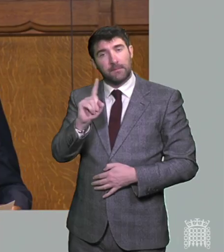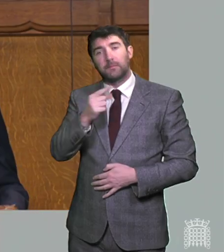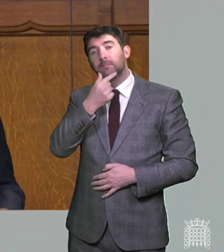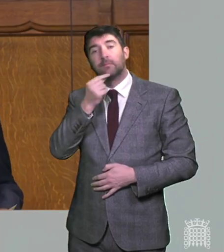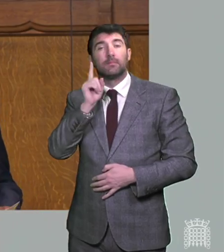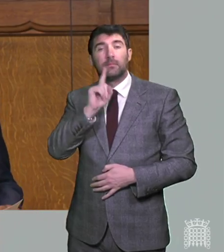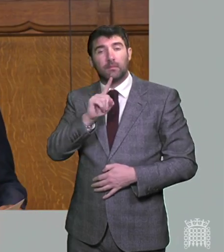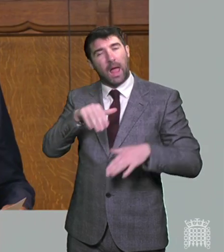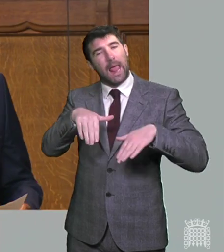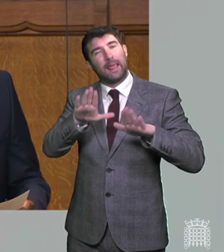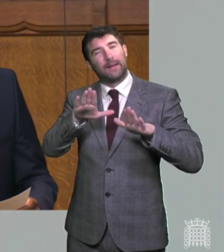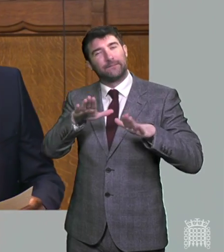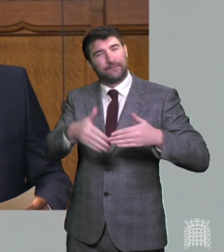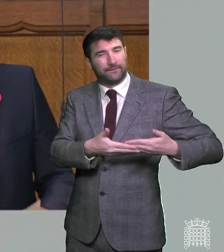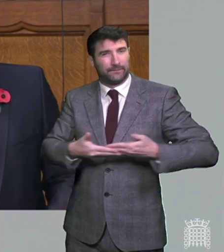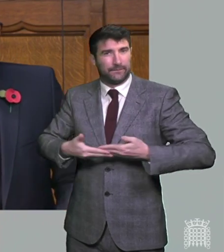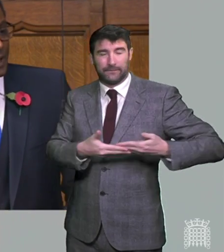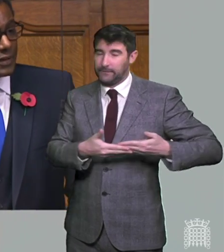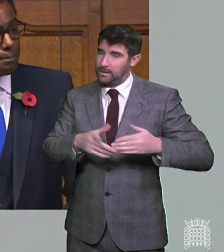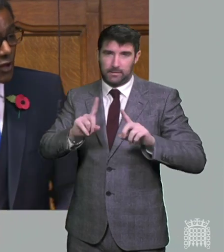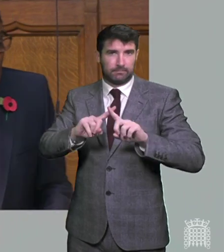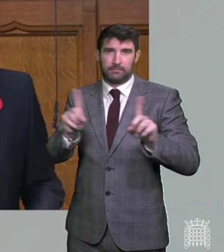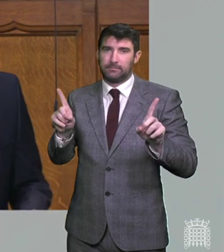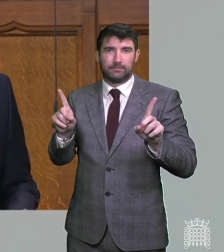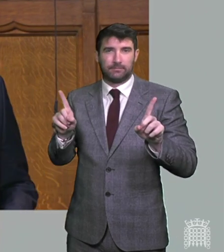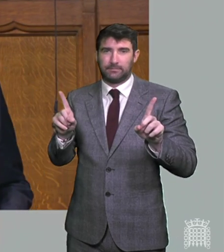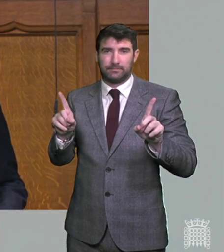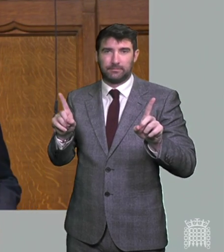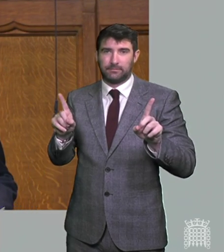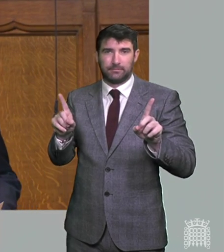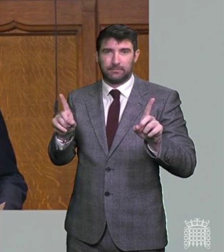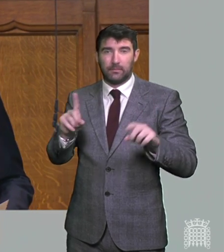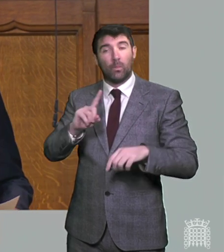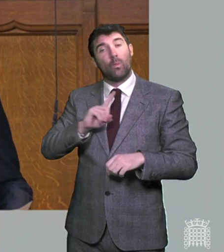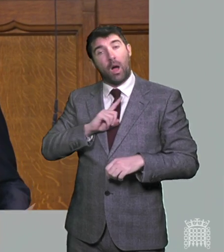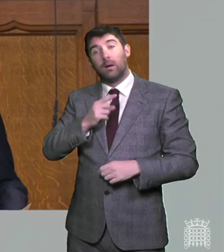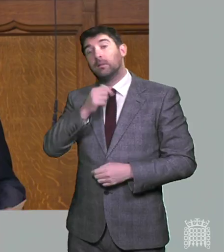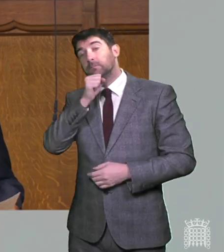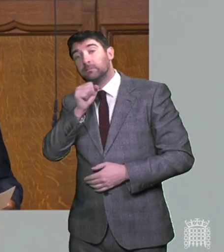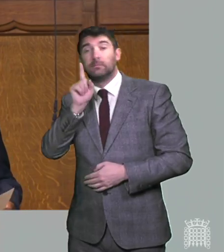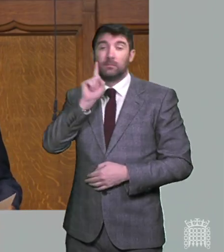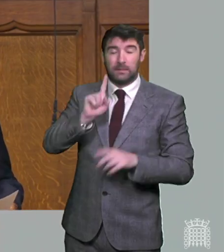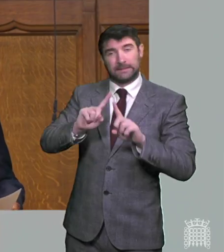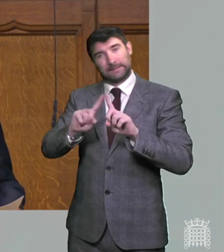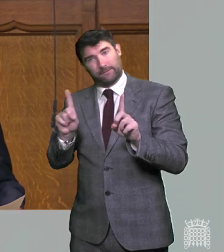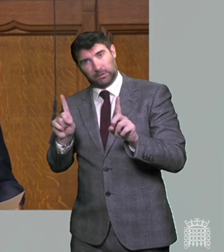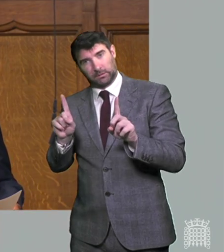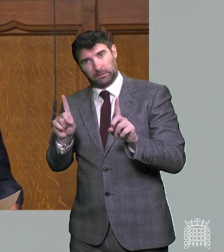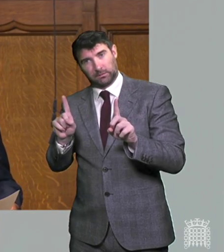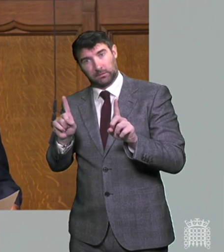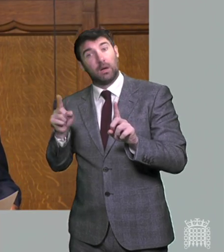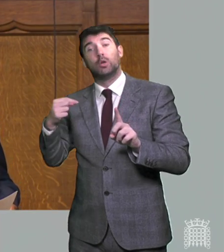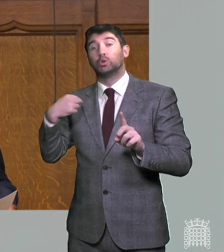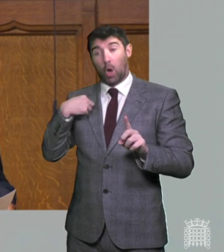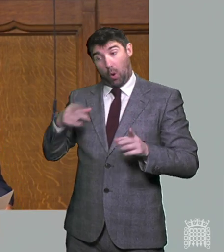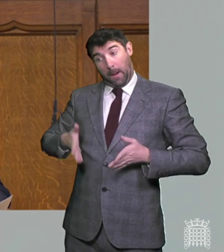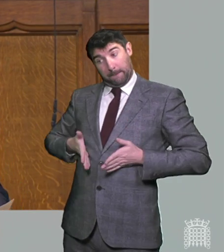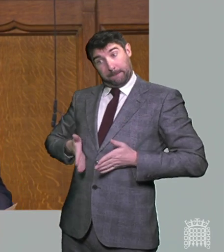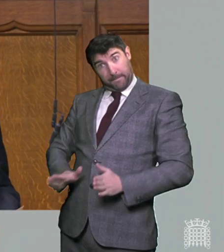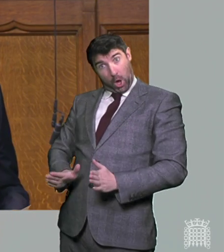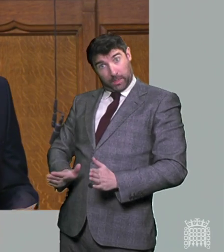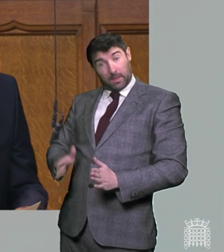The current eligibility requirements differ between those for a surviving birthing partner and those for a surviving non-birthing partner.